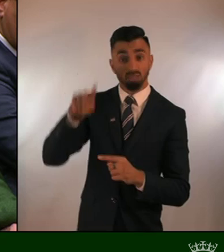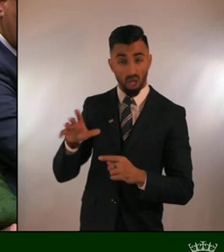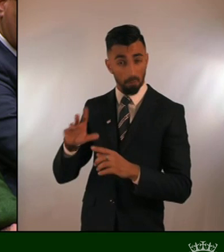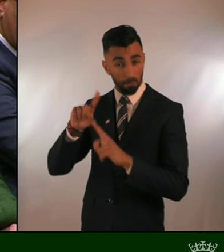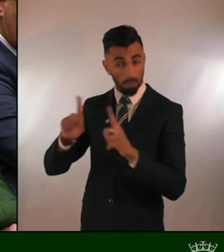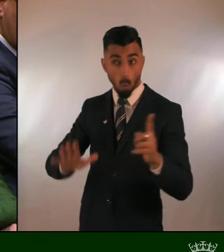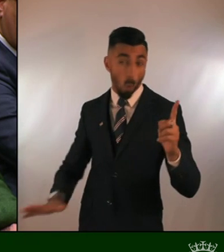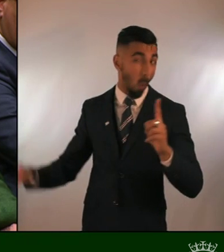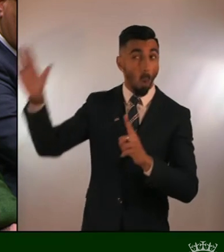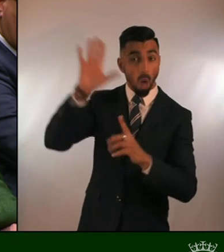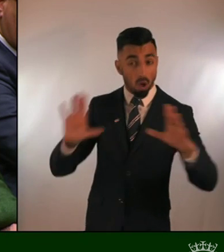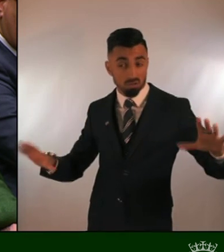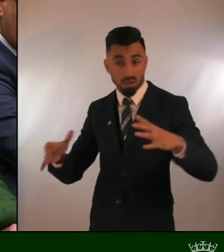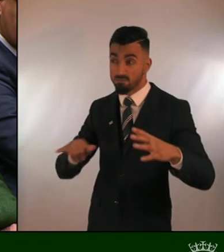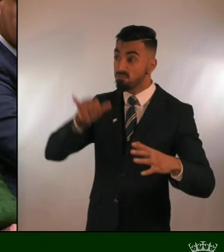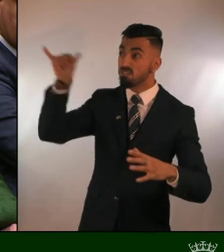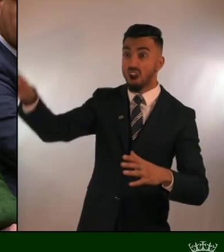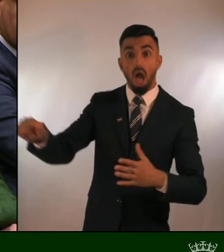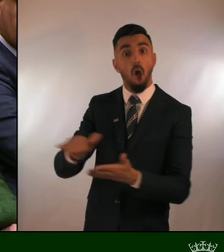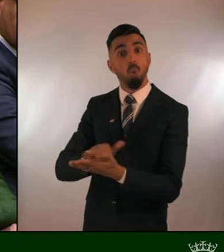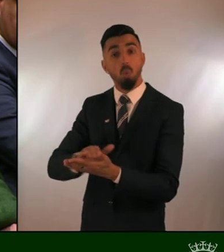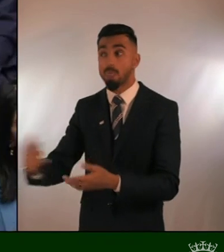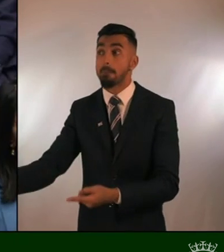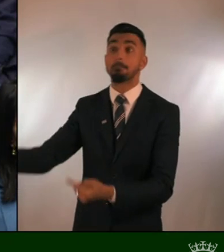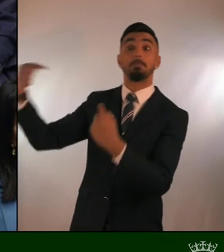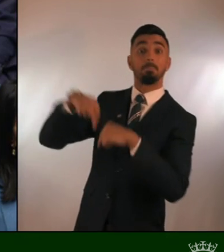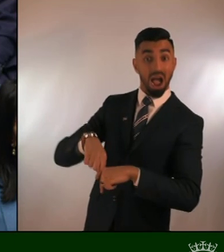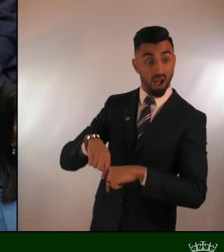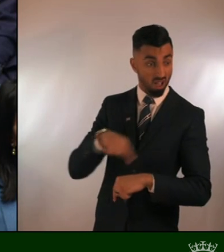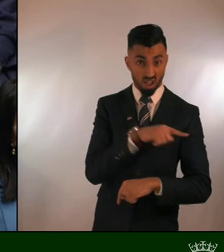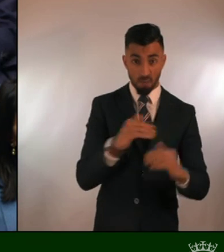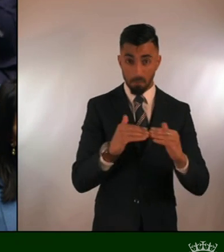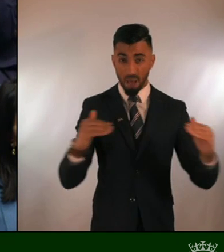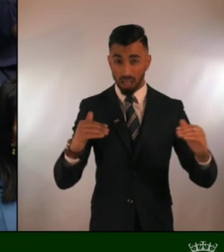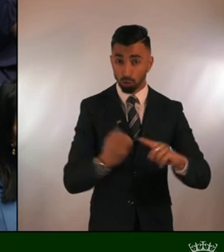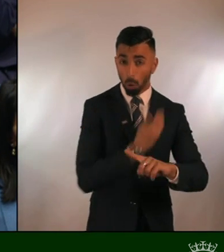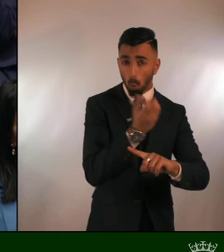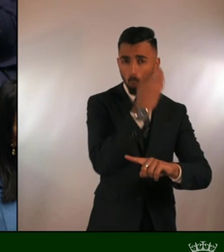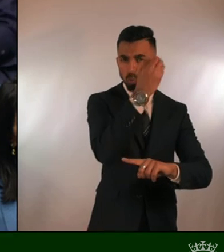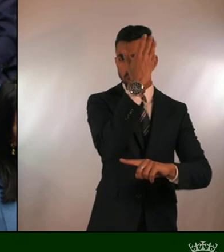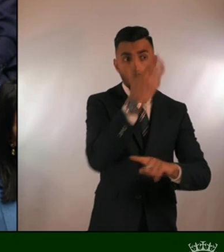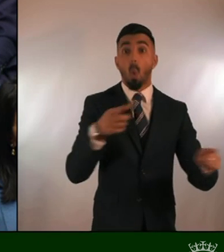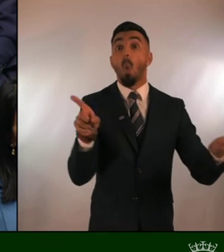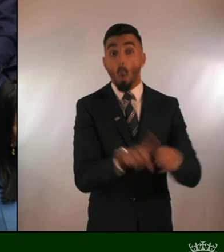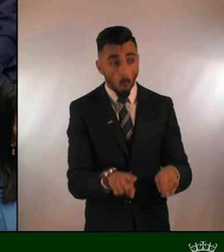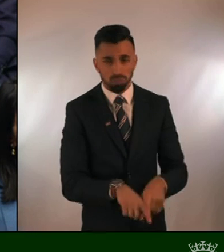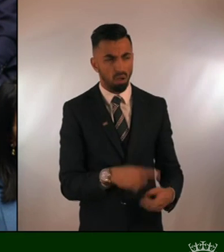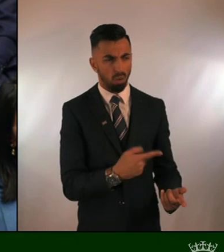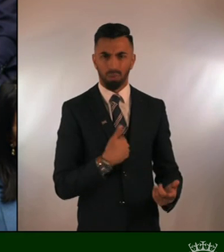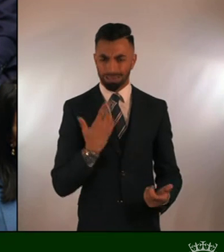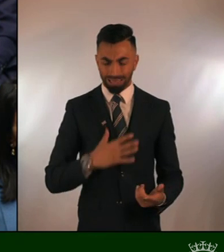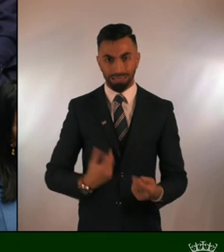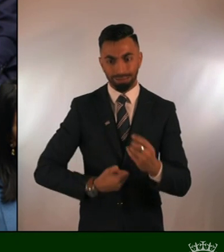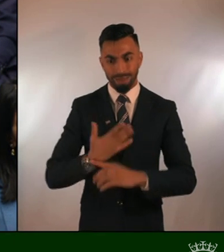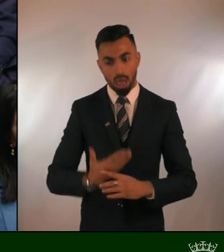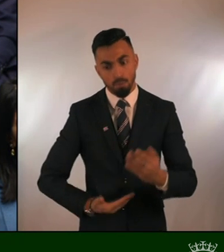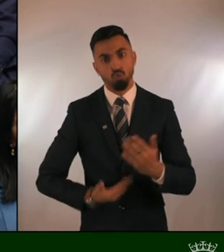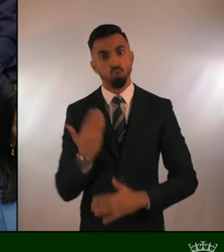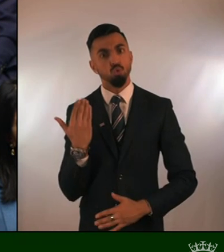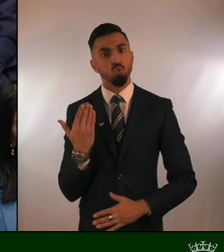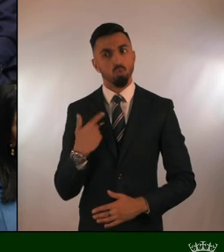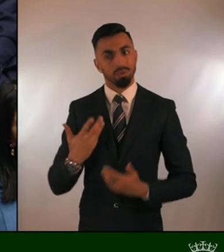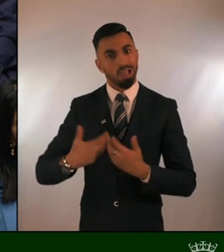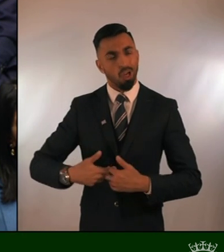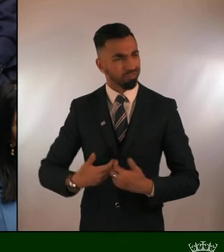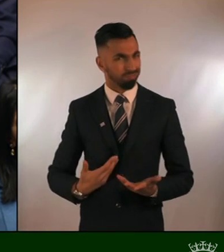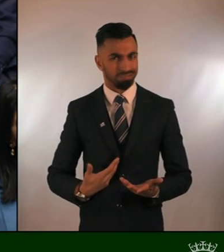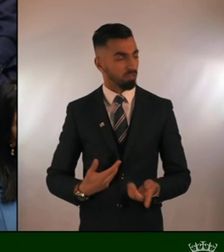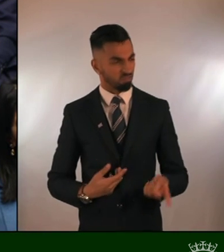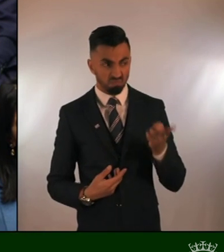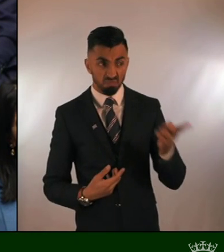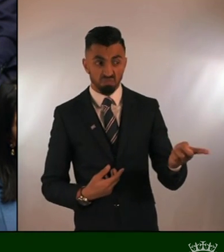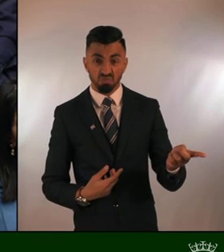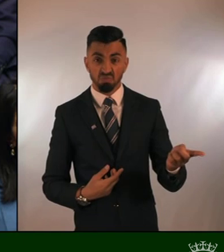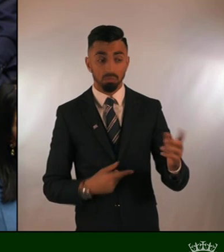It has been a £2.4 billion tax break for pollution that has also hindered the development of cleaner alternatives, so I will abolish the tax relief for most sectors.